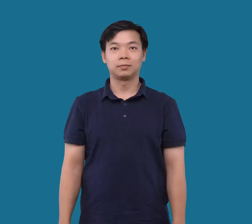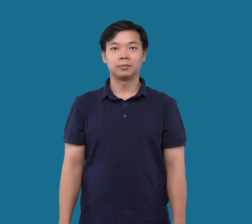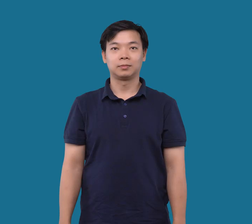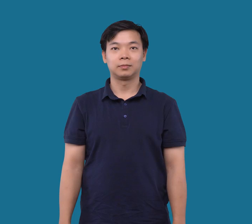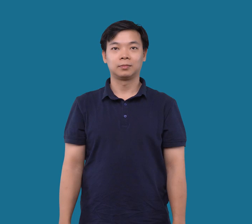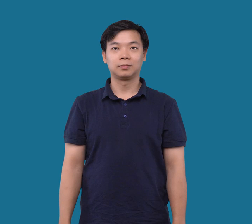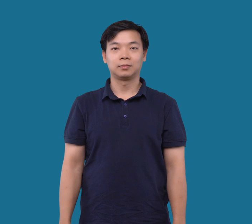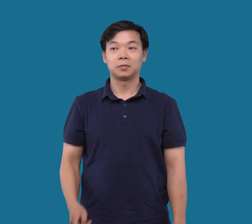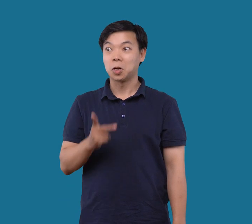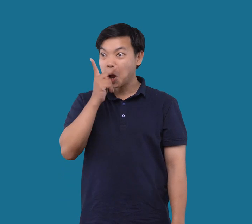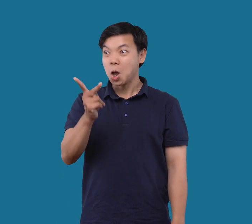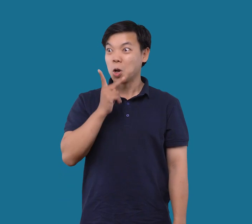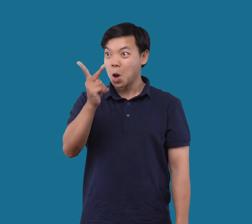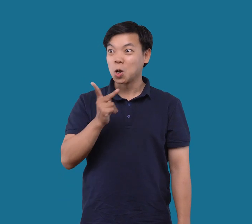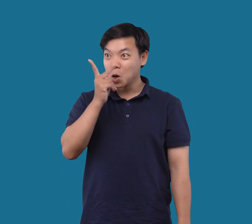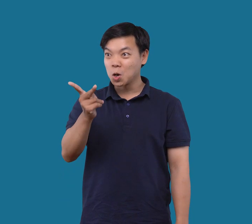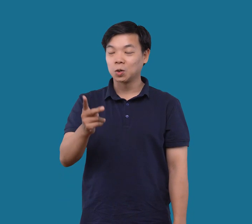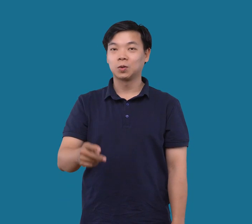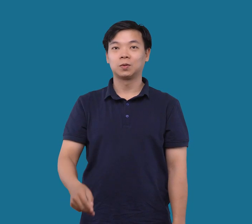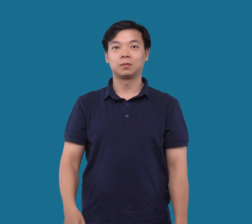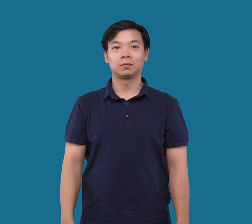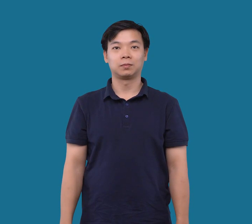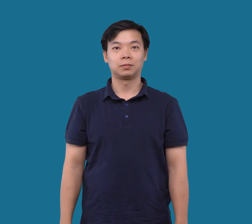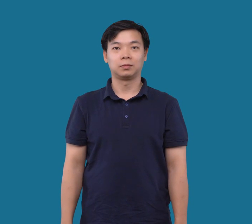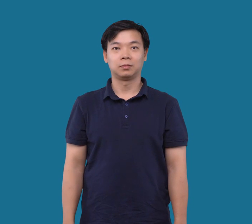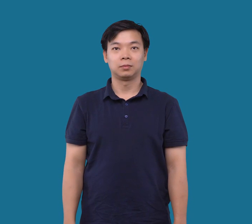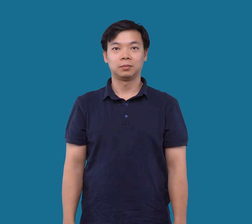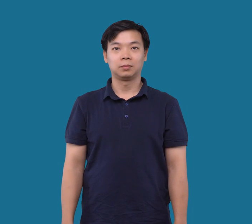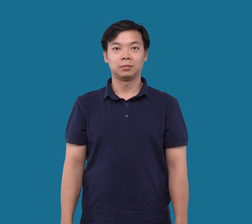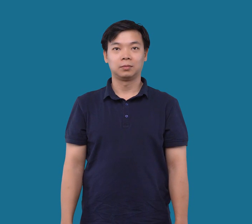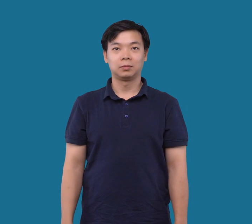hỏi han